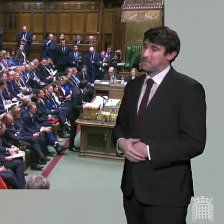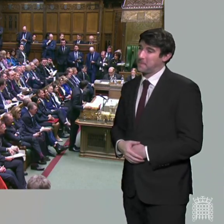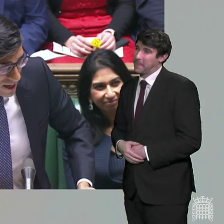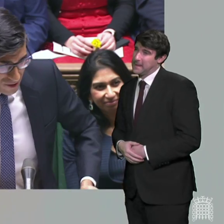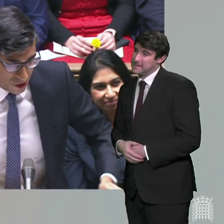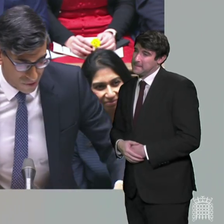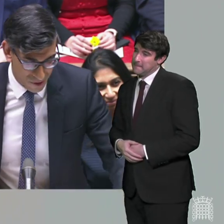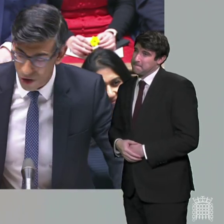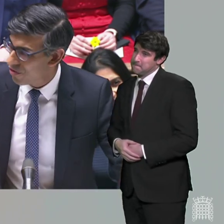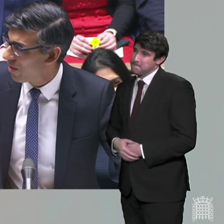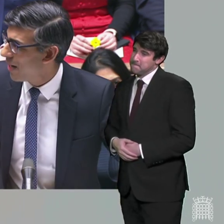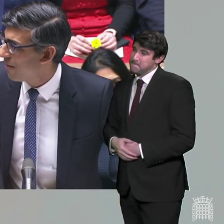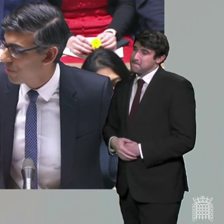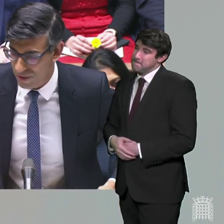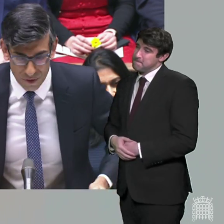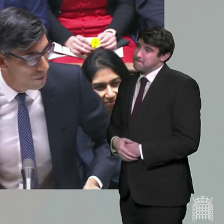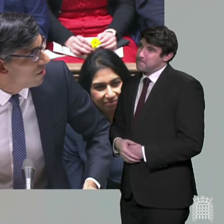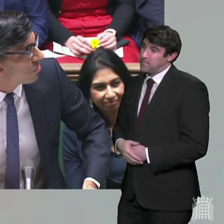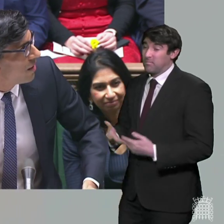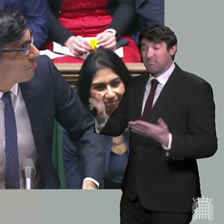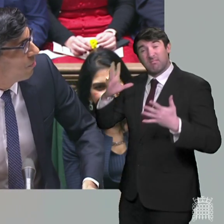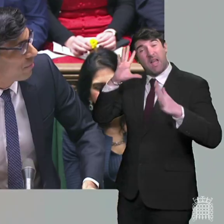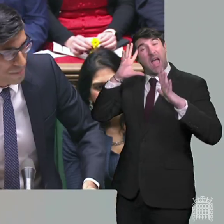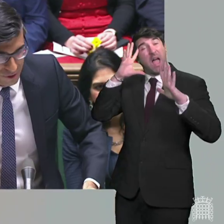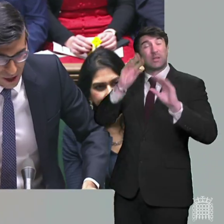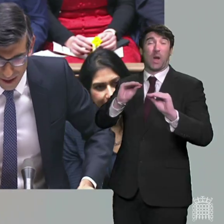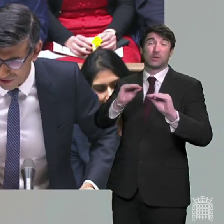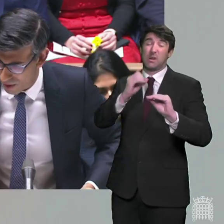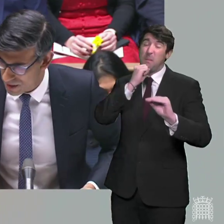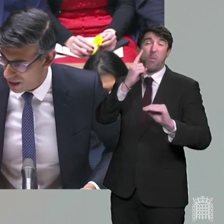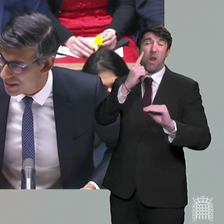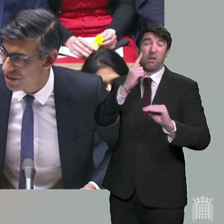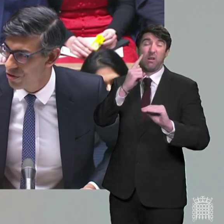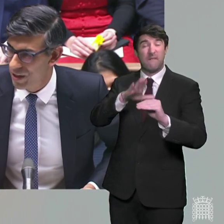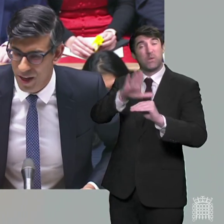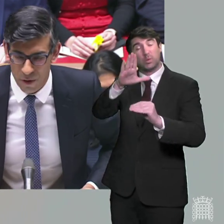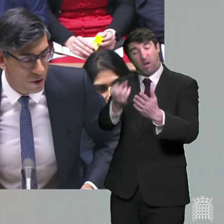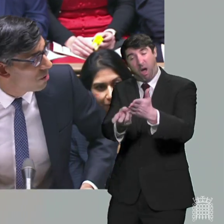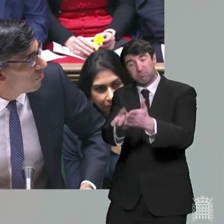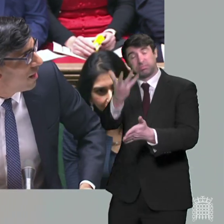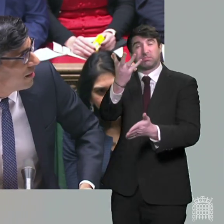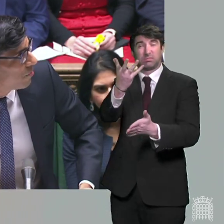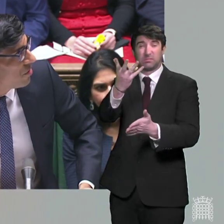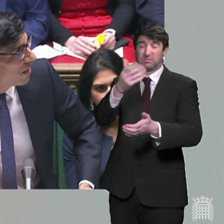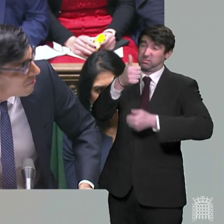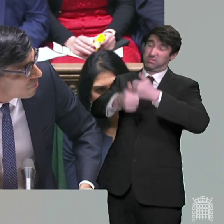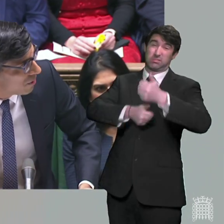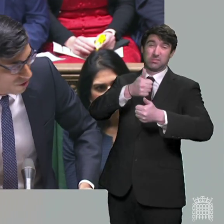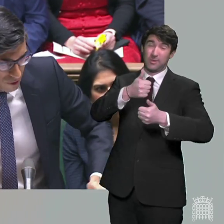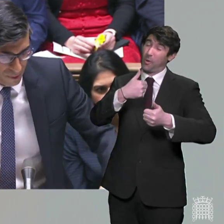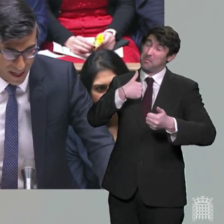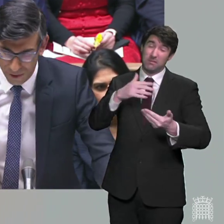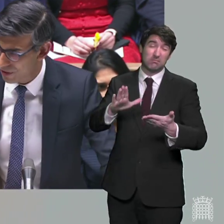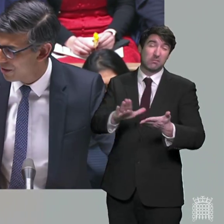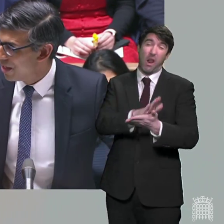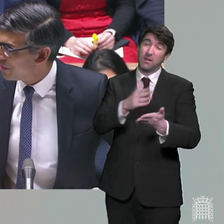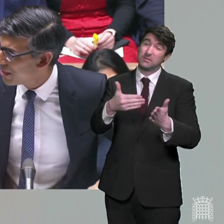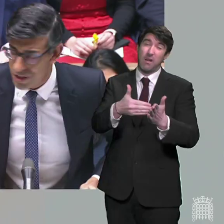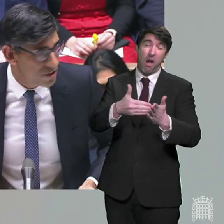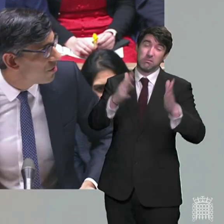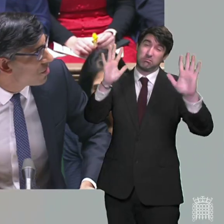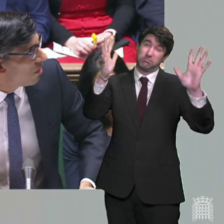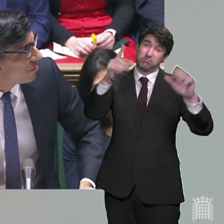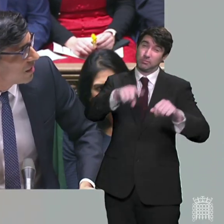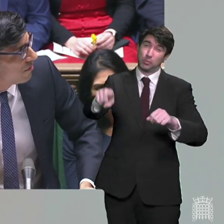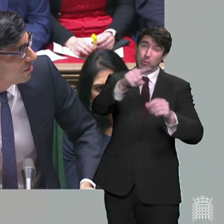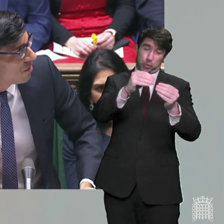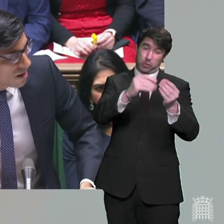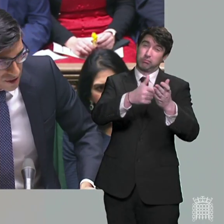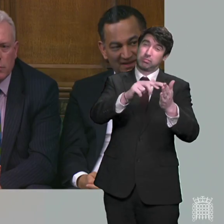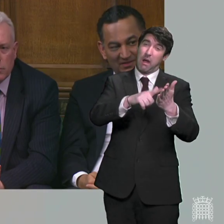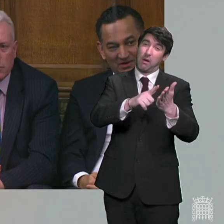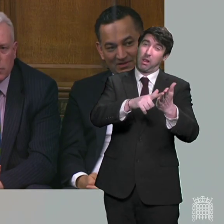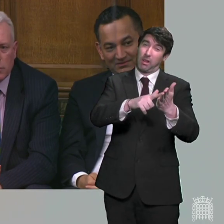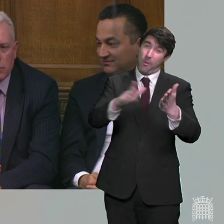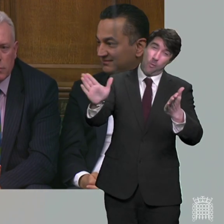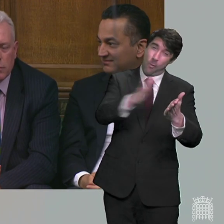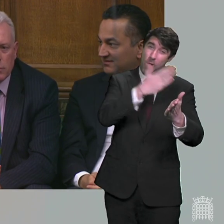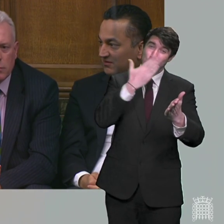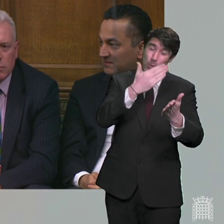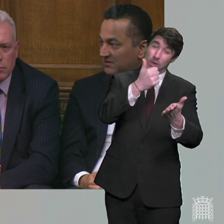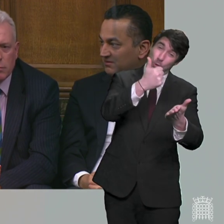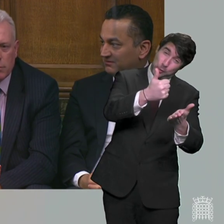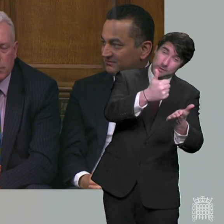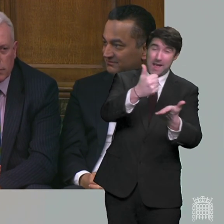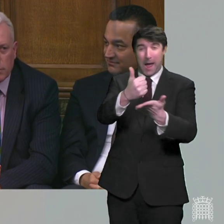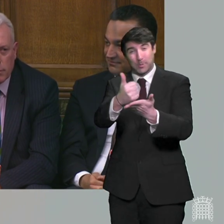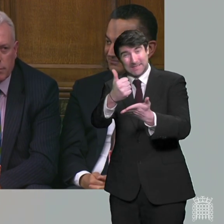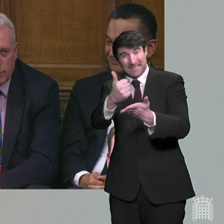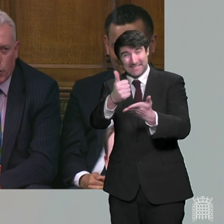Education is the closest thing we have to a silver bullet for transforming people’s lives, so I am delighted to join my honourable Friend in praising everyone involved, from the councillor to the teachers to the staff to the governors, for delivering such fantastic results.